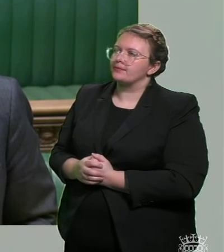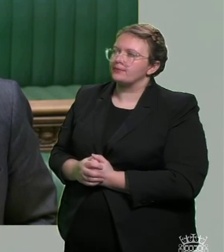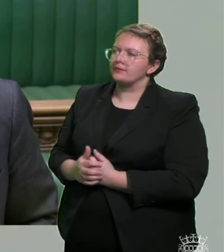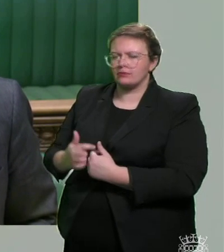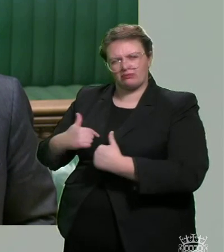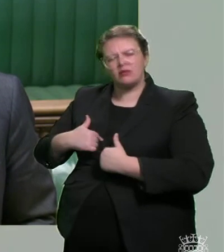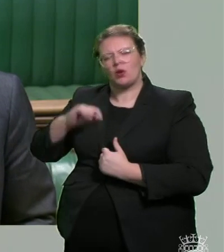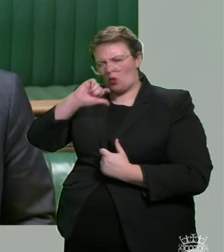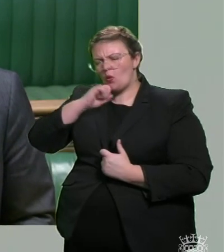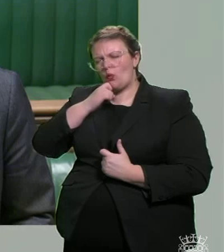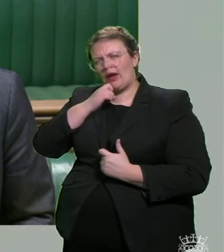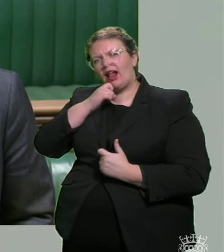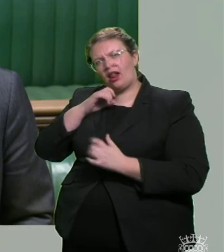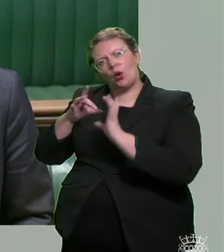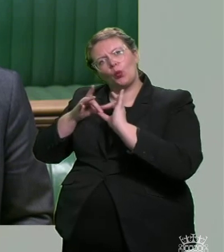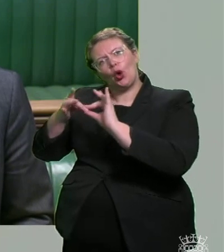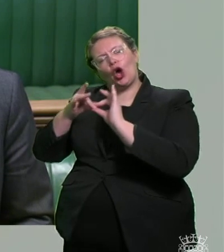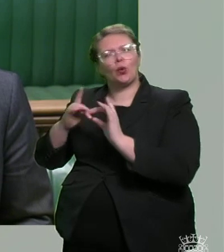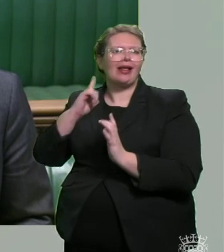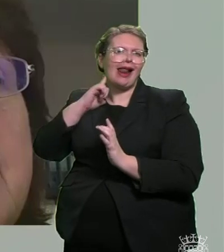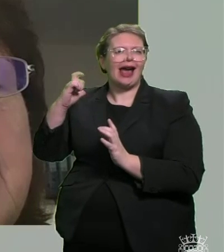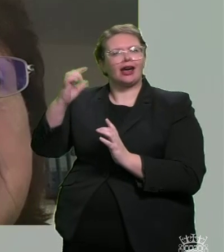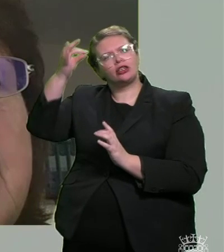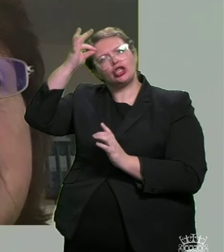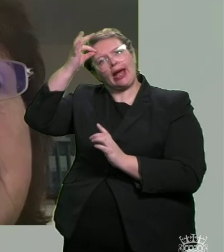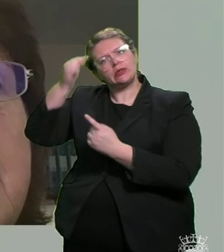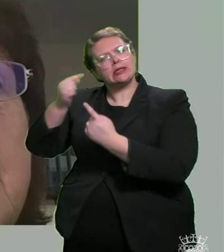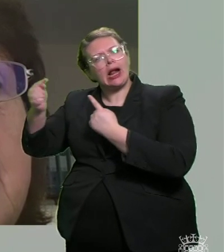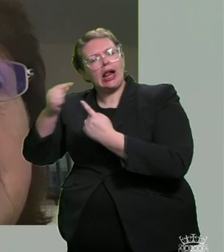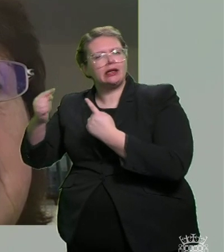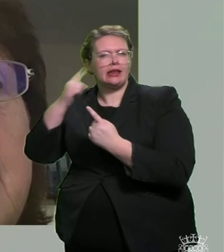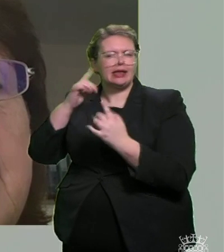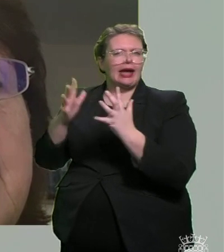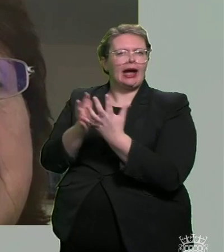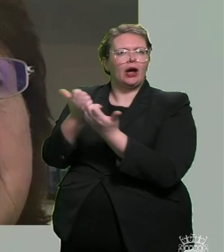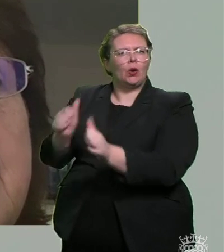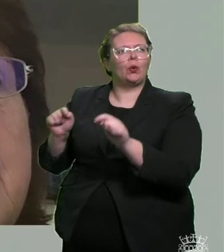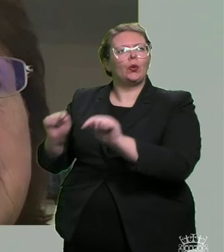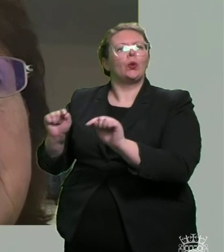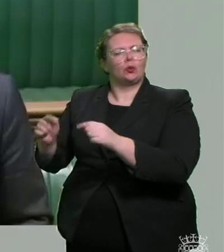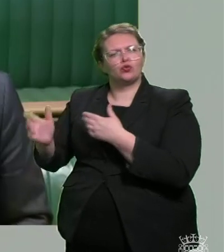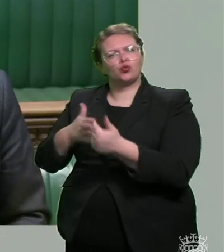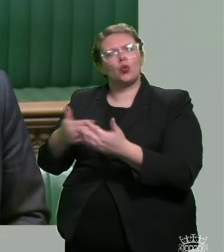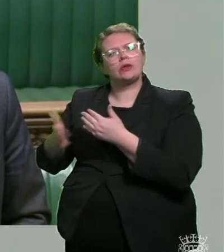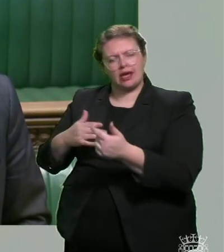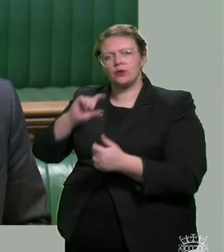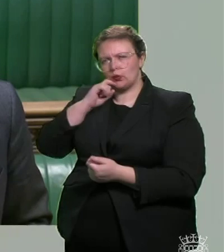We will certainly work with Lancashire County Council to mitigate the problem—to sort it out.